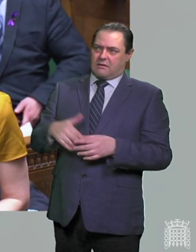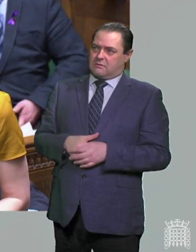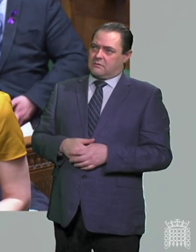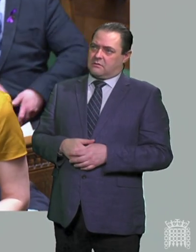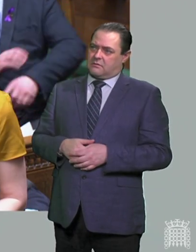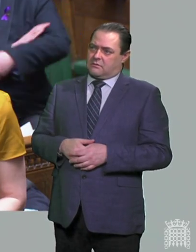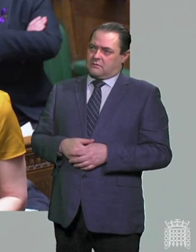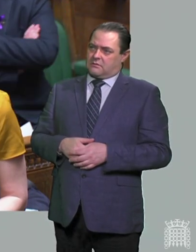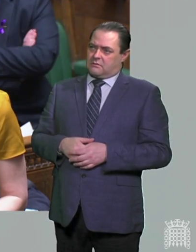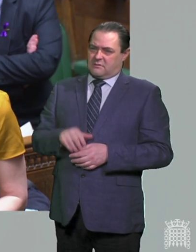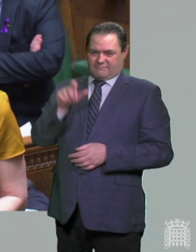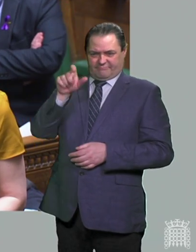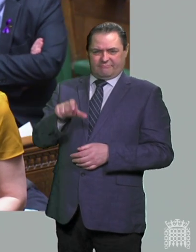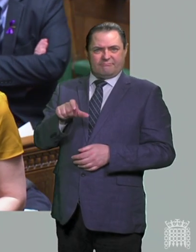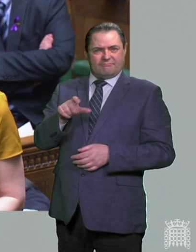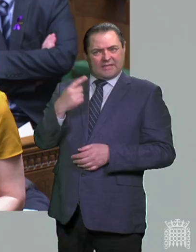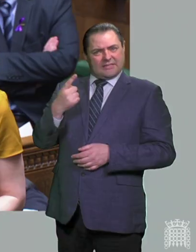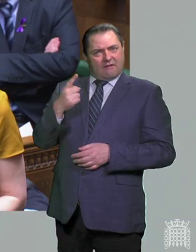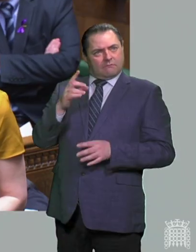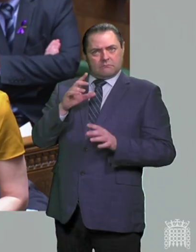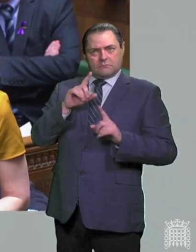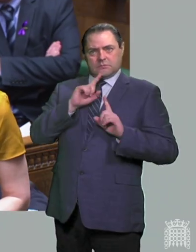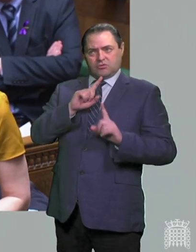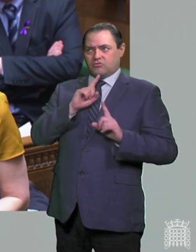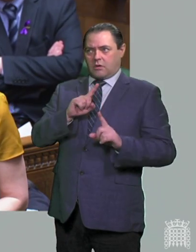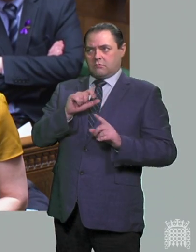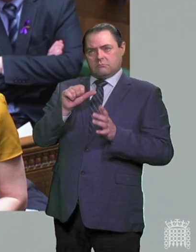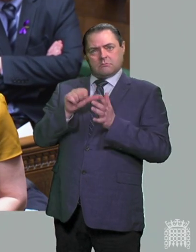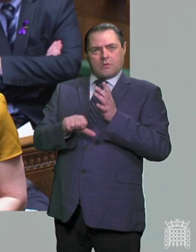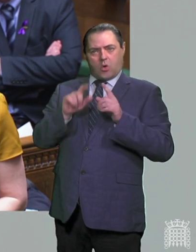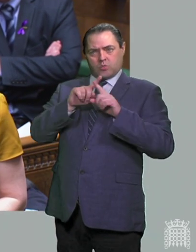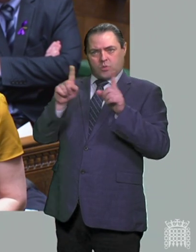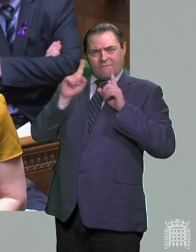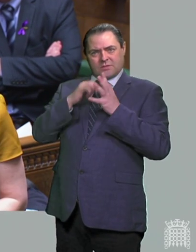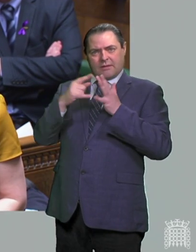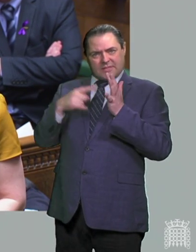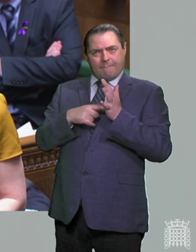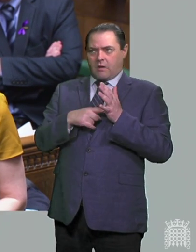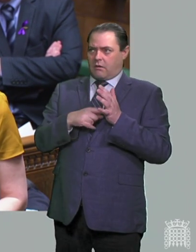Maryam is an educator who is due to start a university course in September.